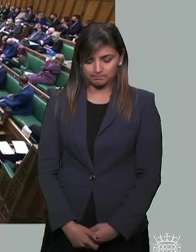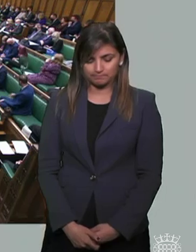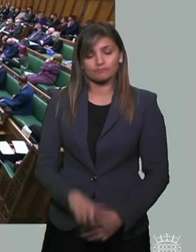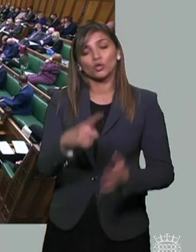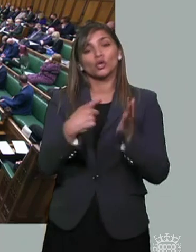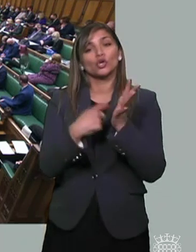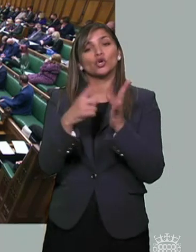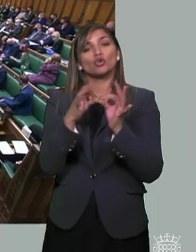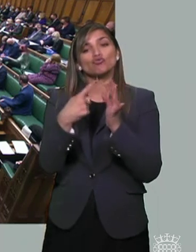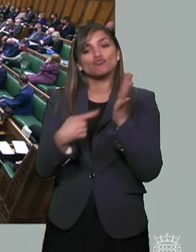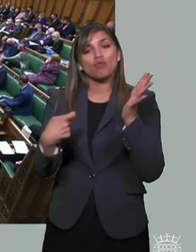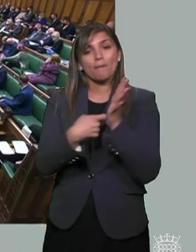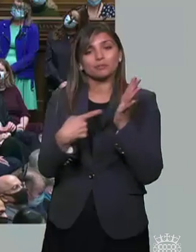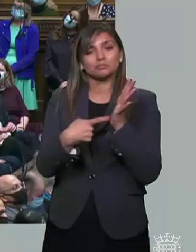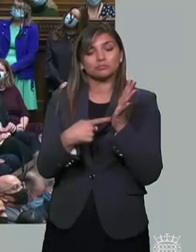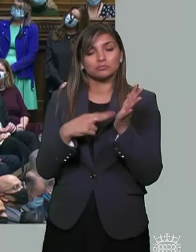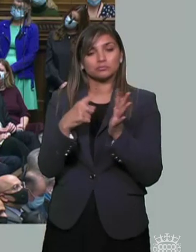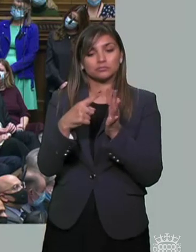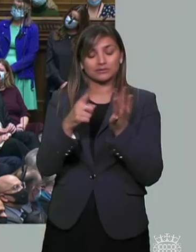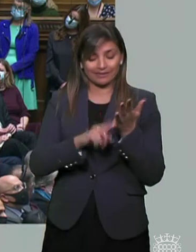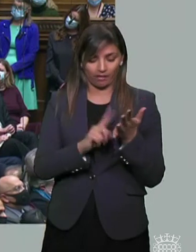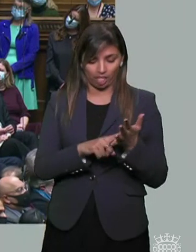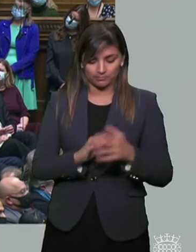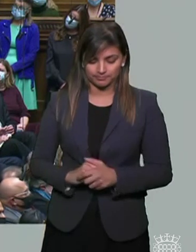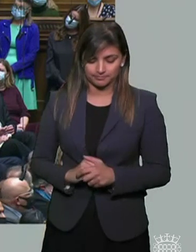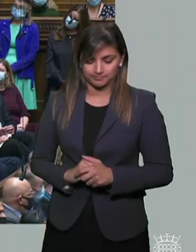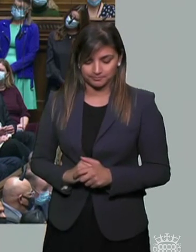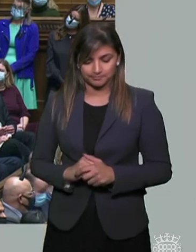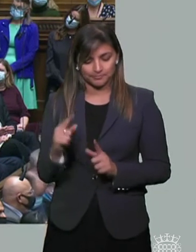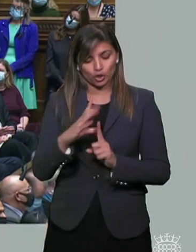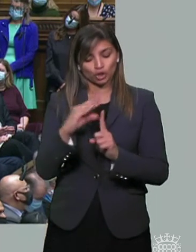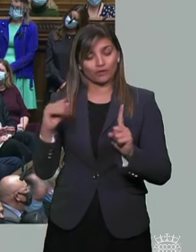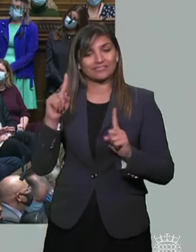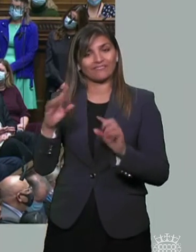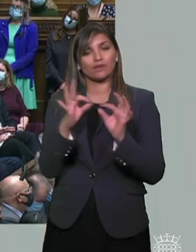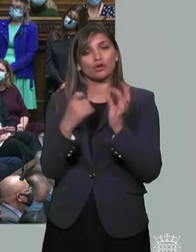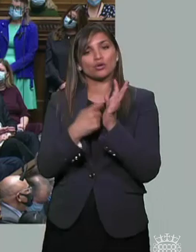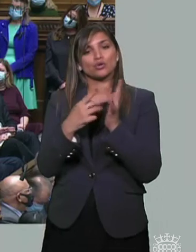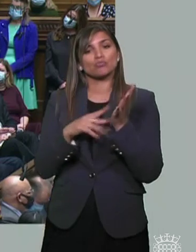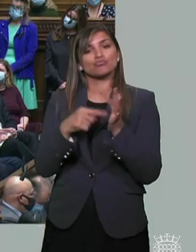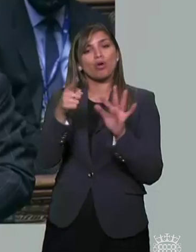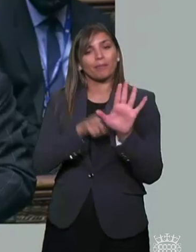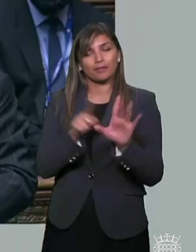Stroke is the leading cause of adult disability in the United Kingdom.